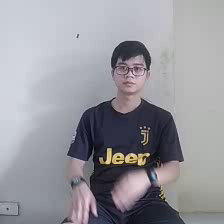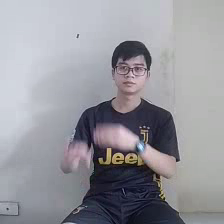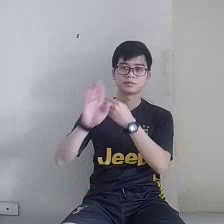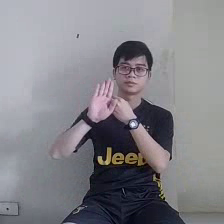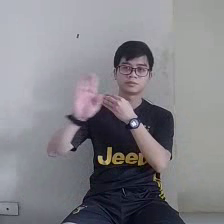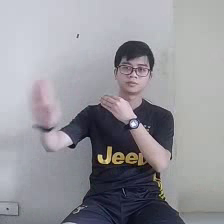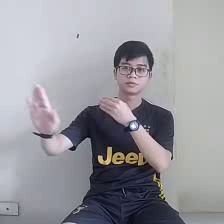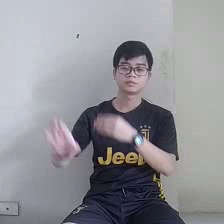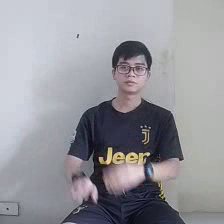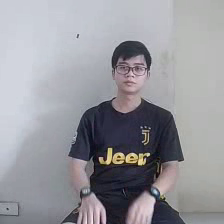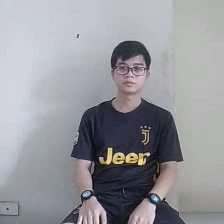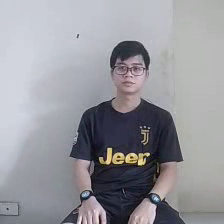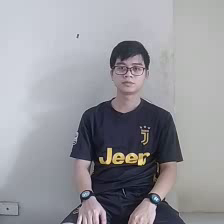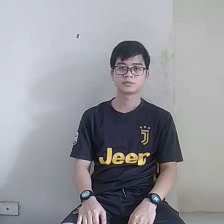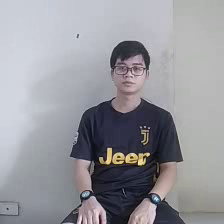Cách ly